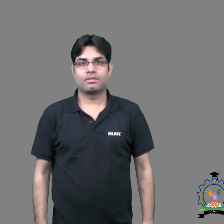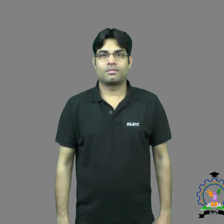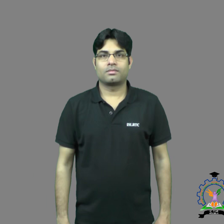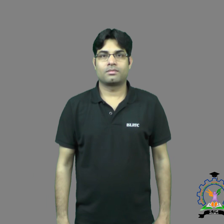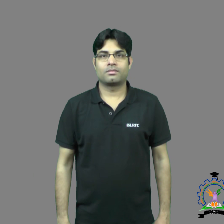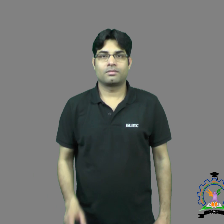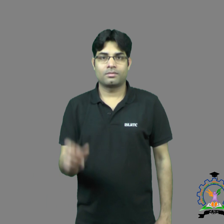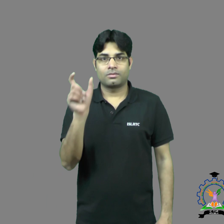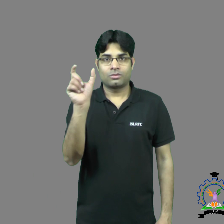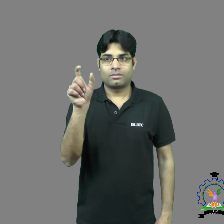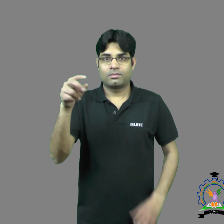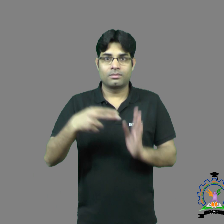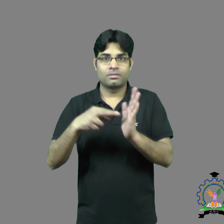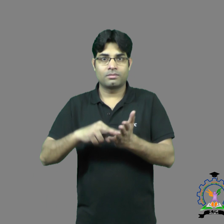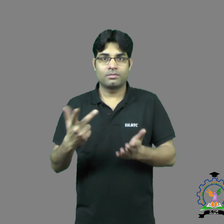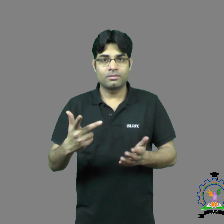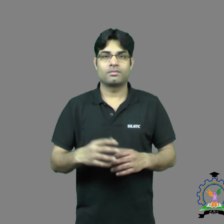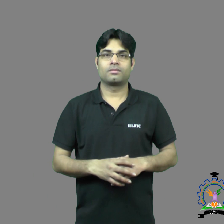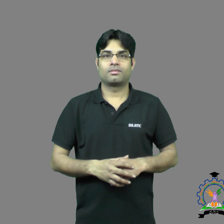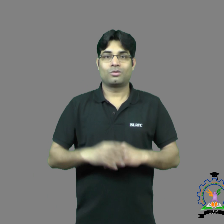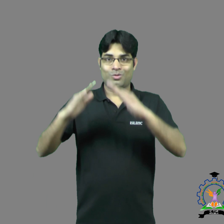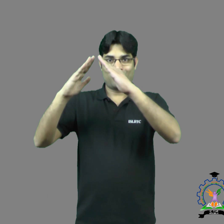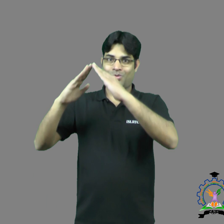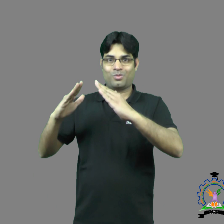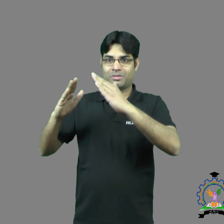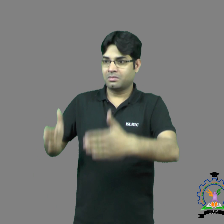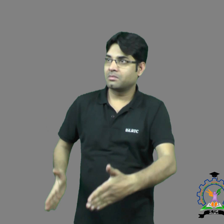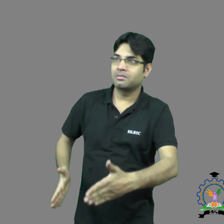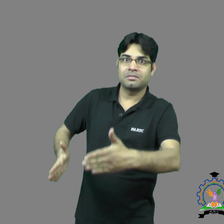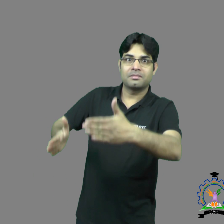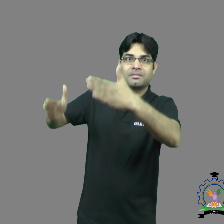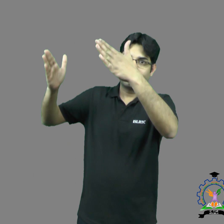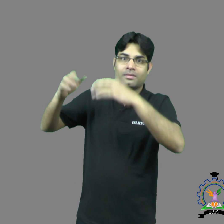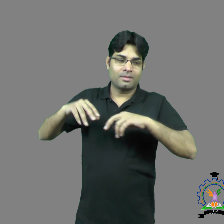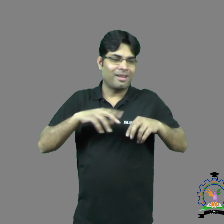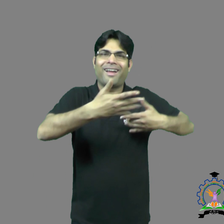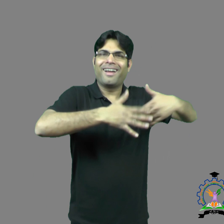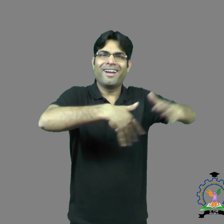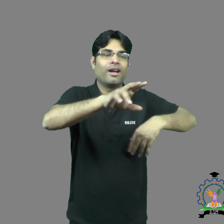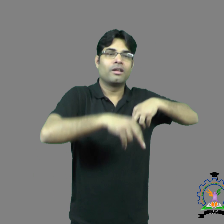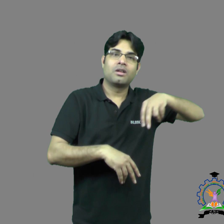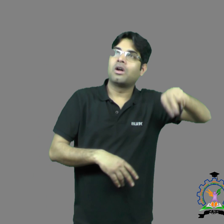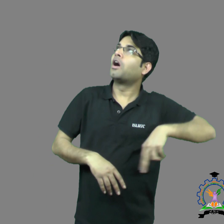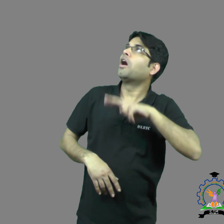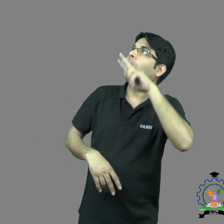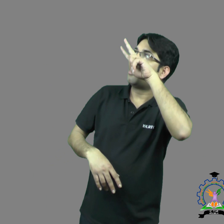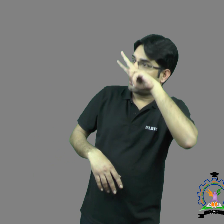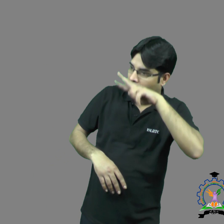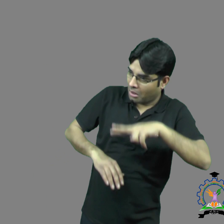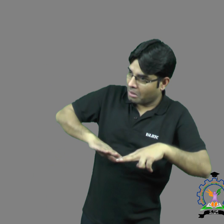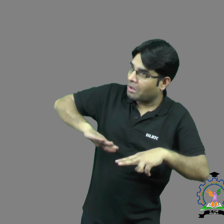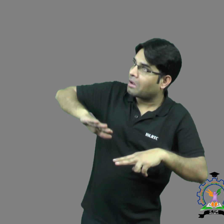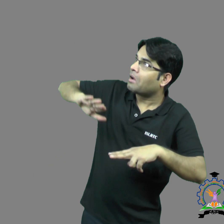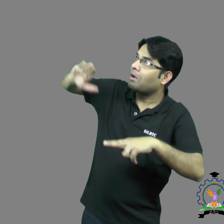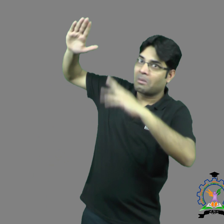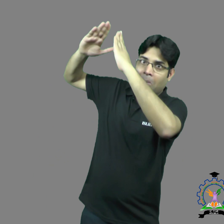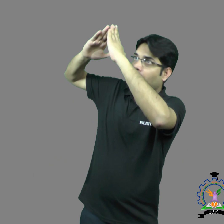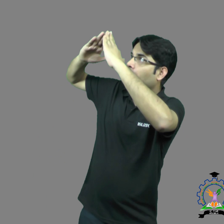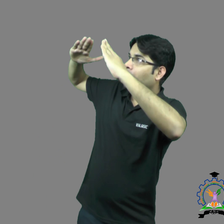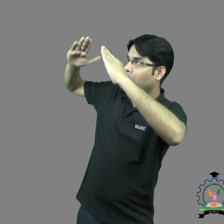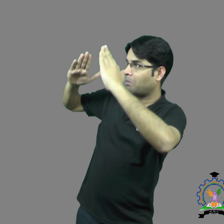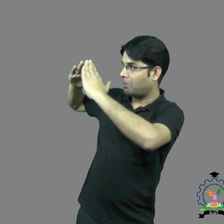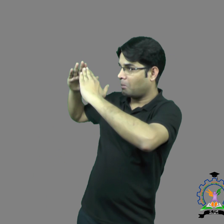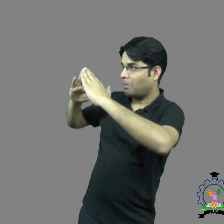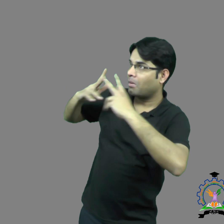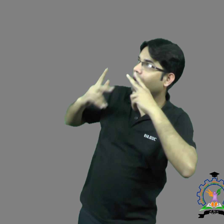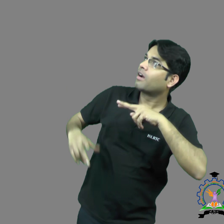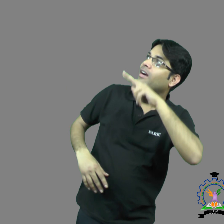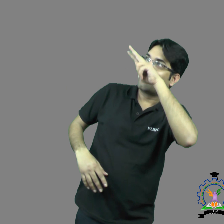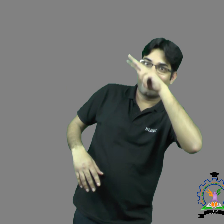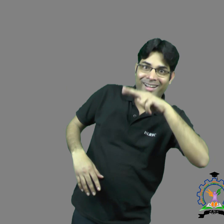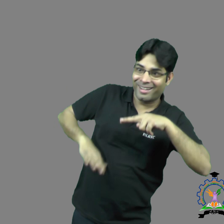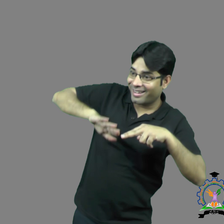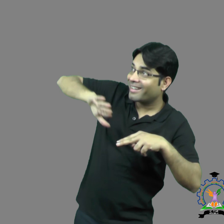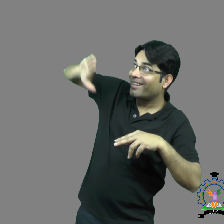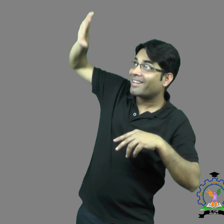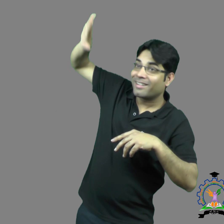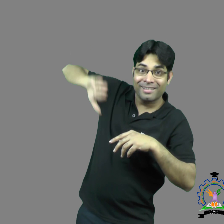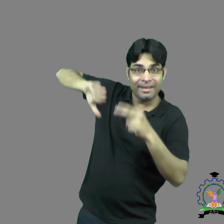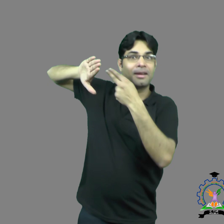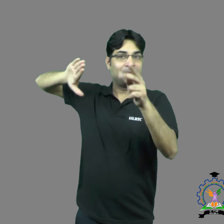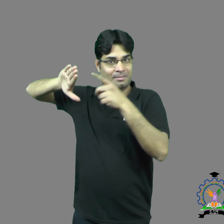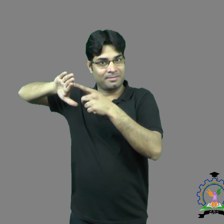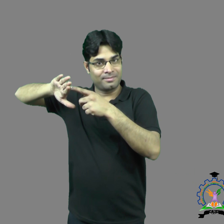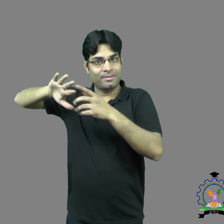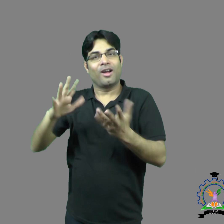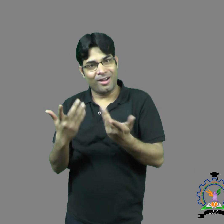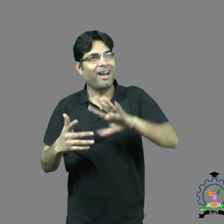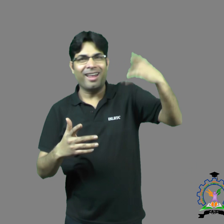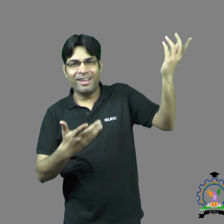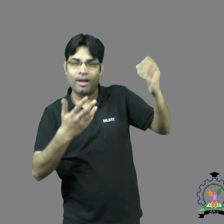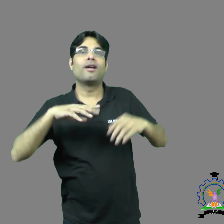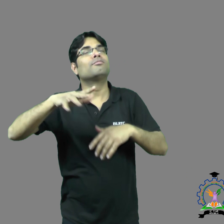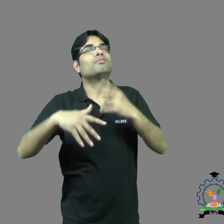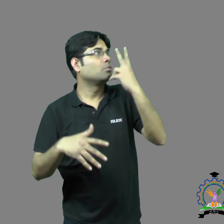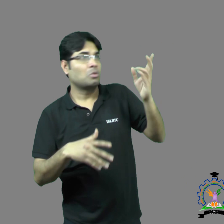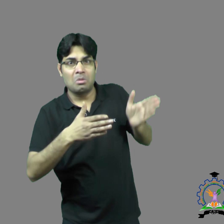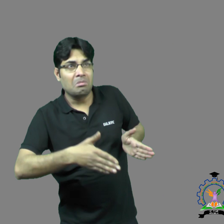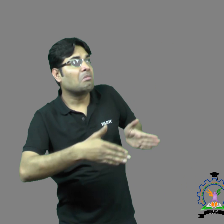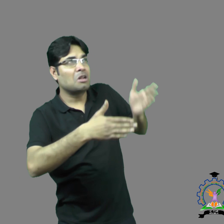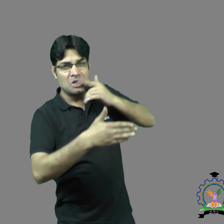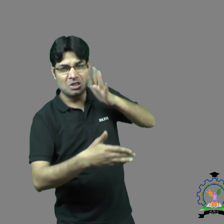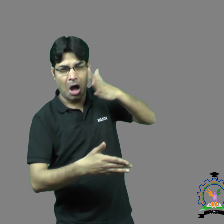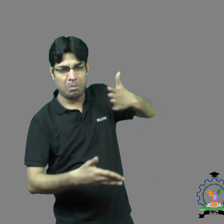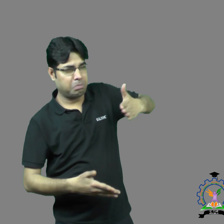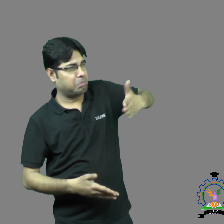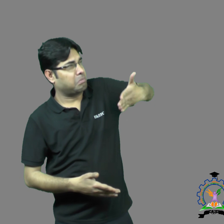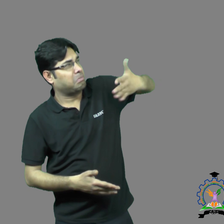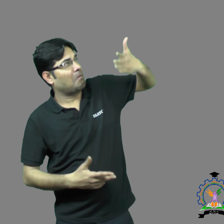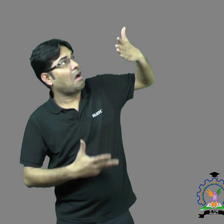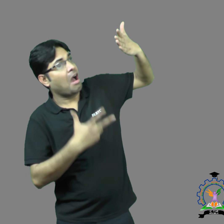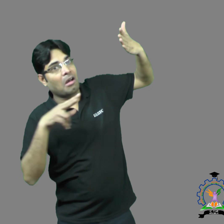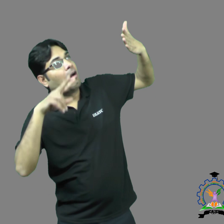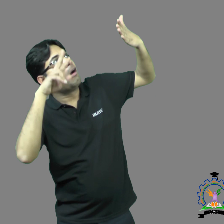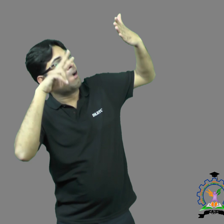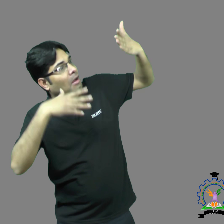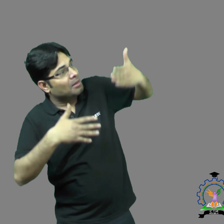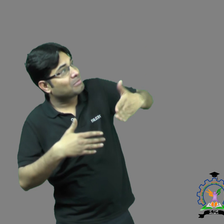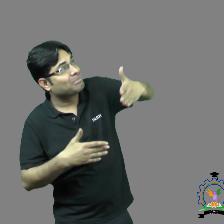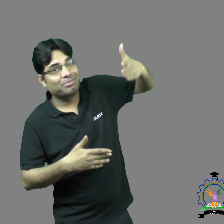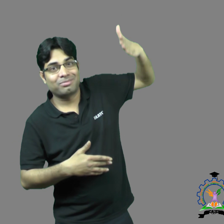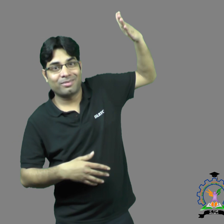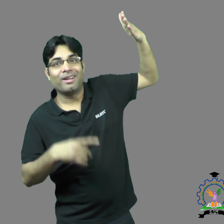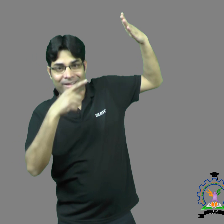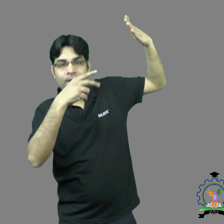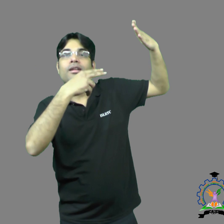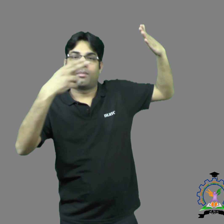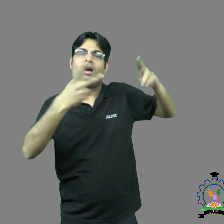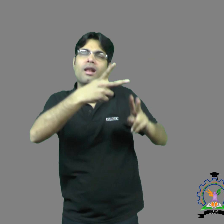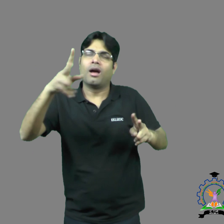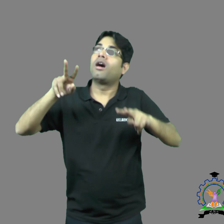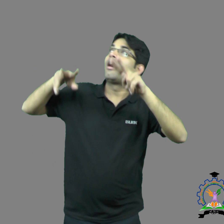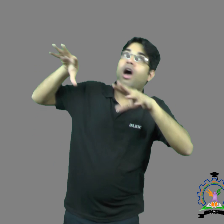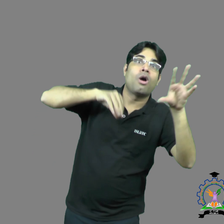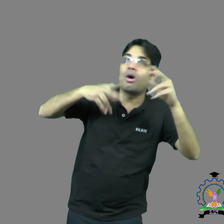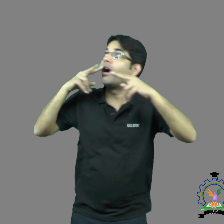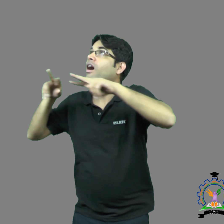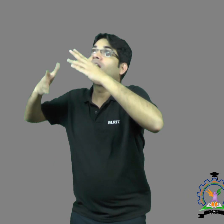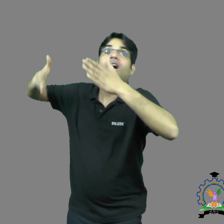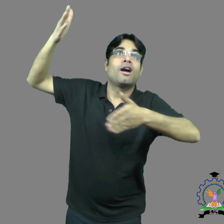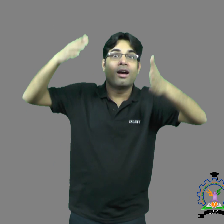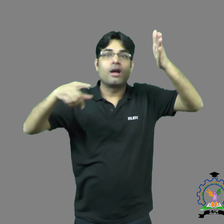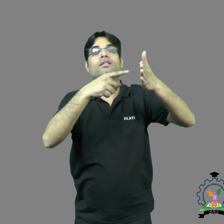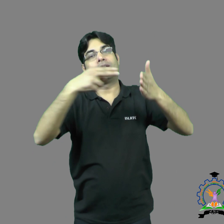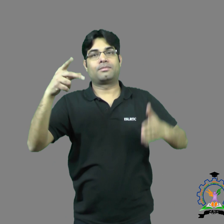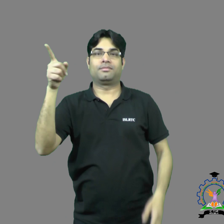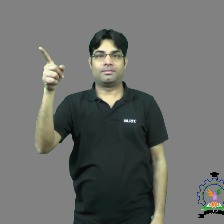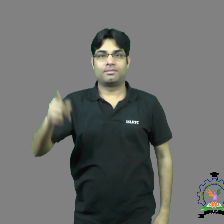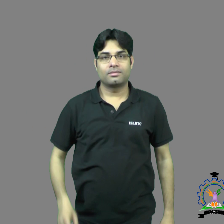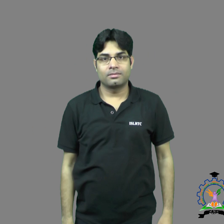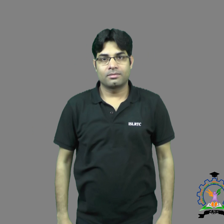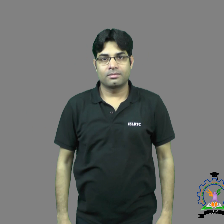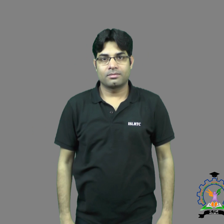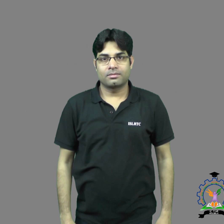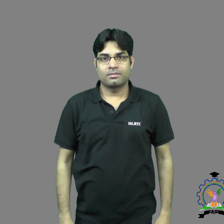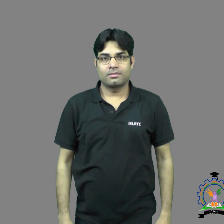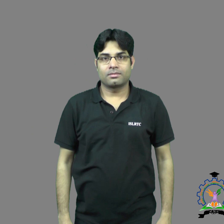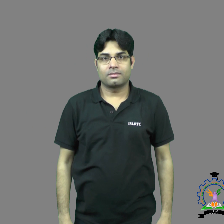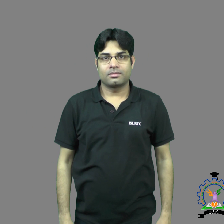External Appearance